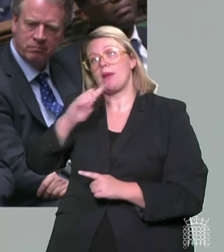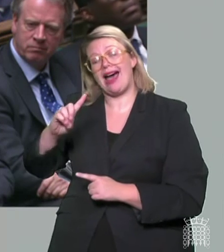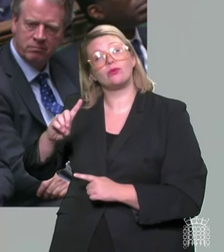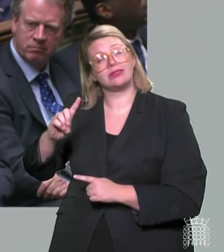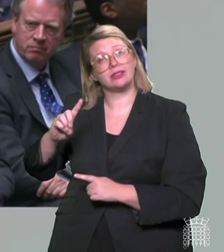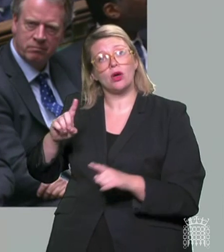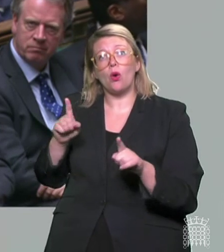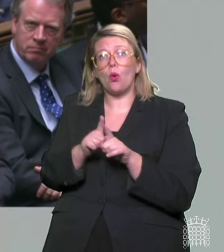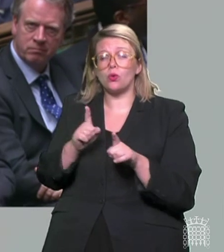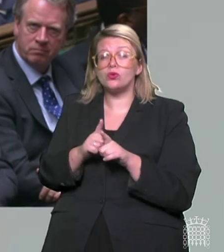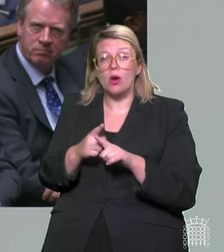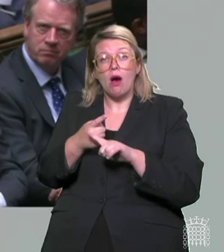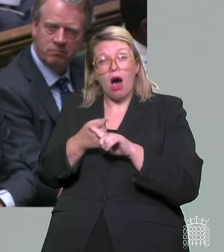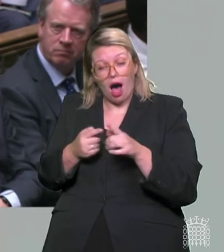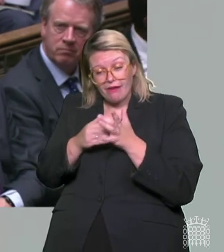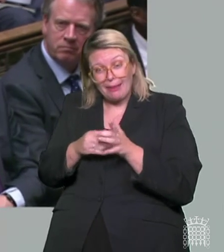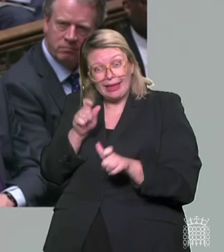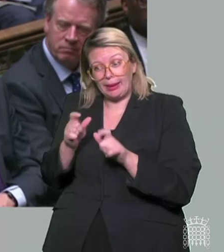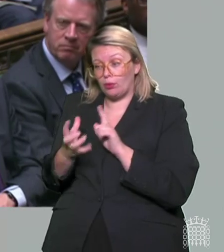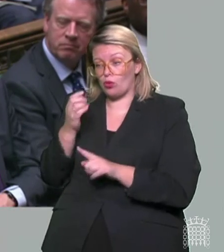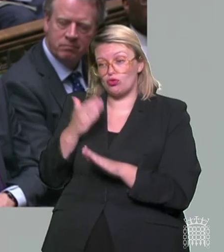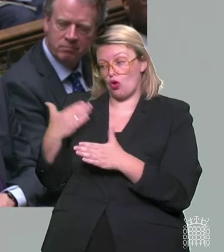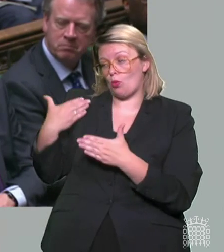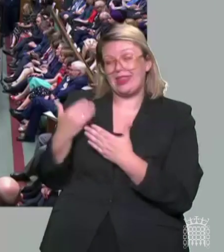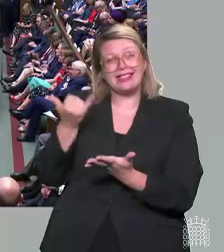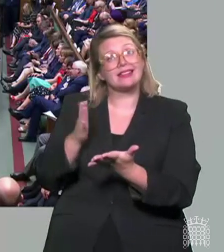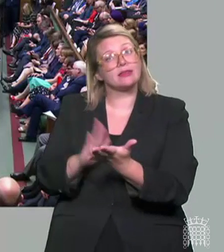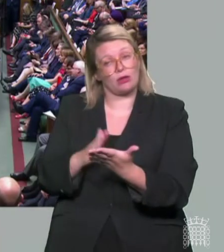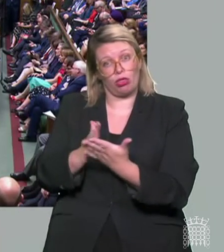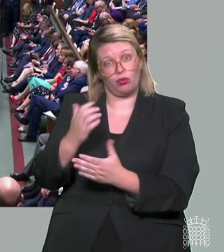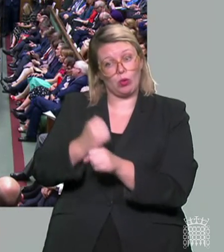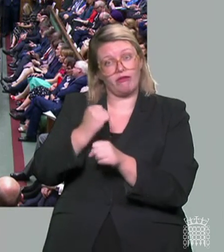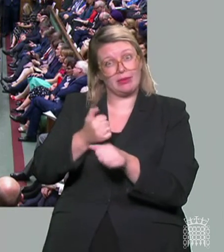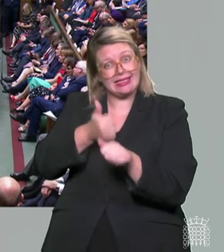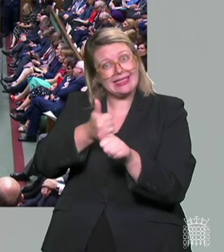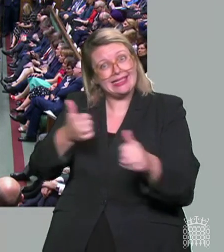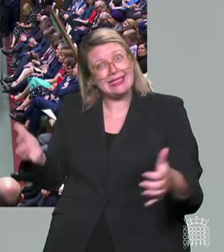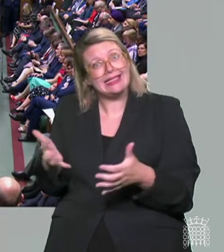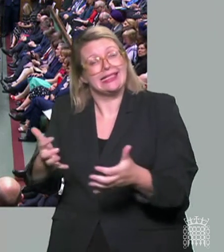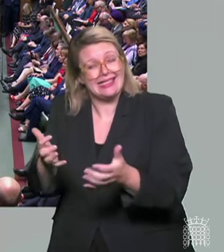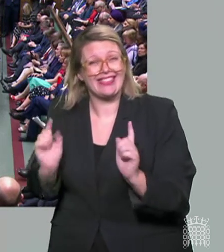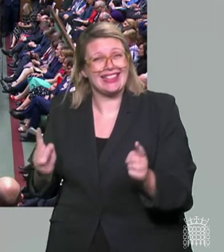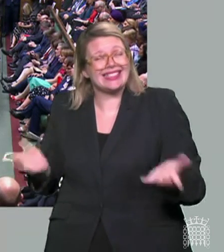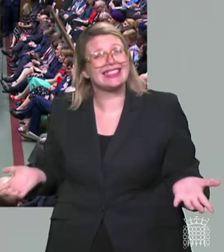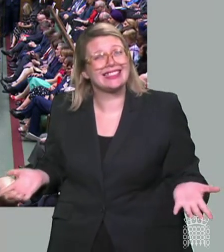That is a fantastic thing to be getting on and doing. That is the priority of this Government, and that is what I am going to focus on.